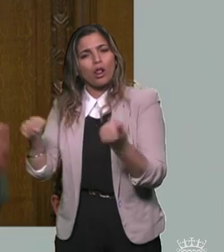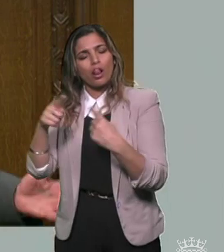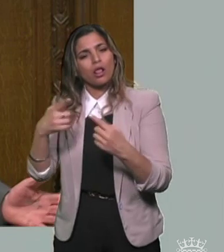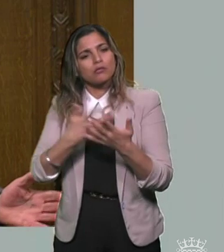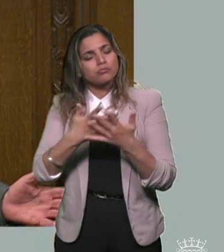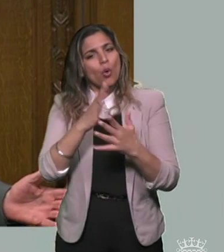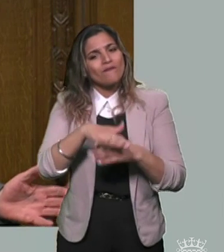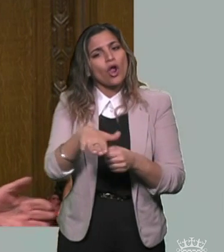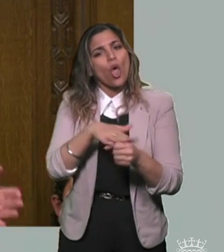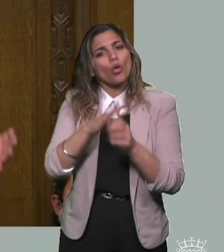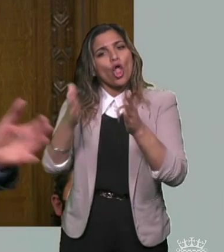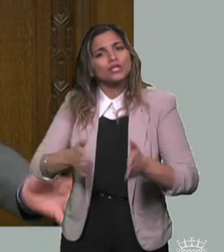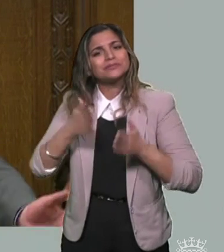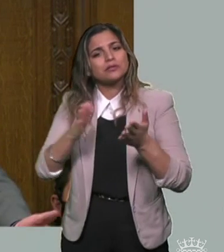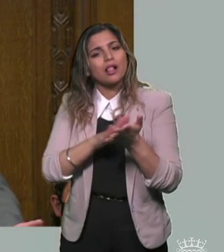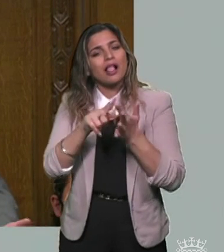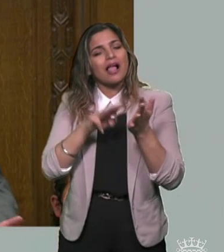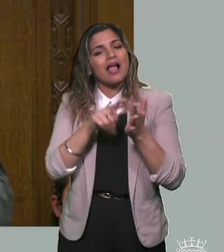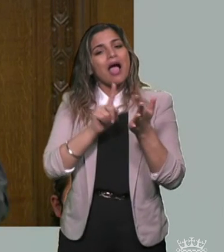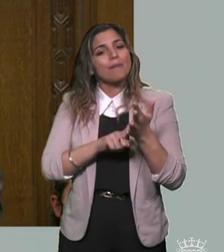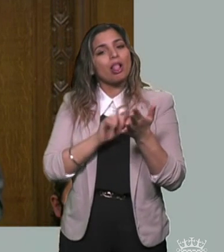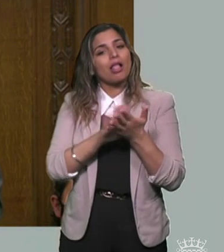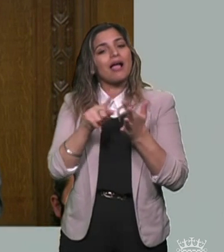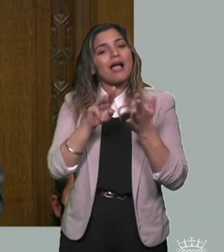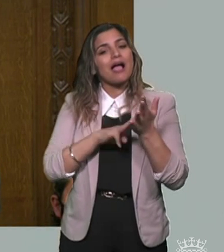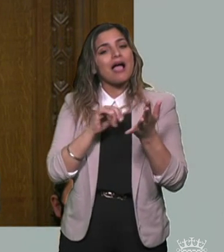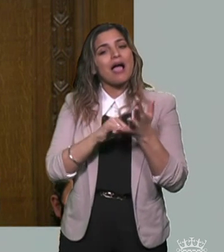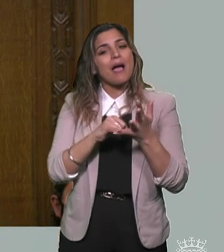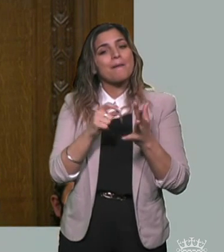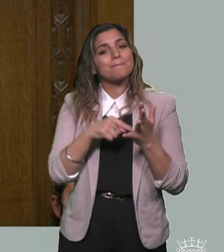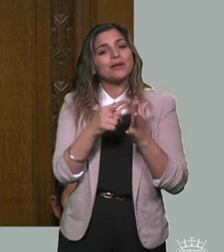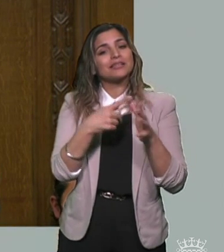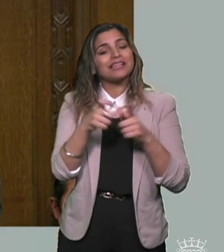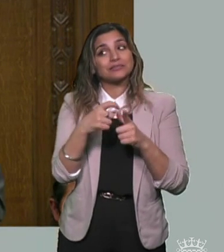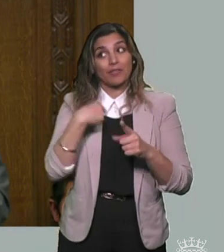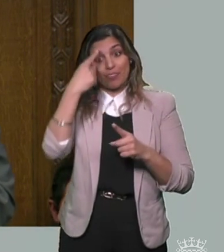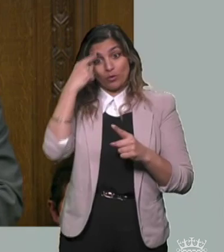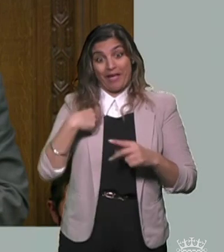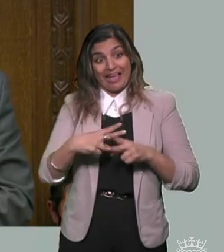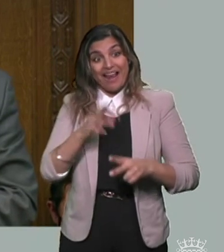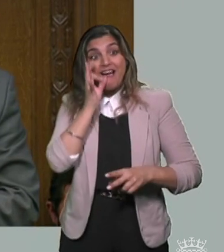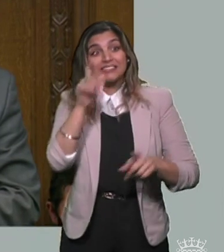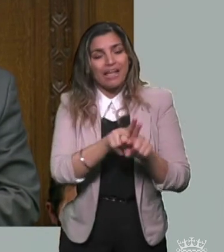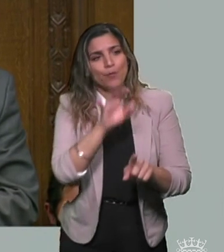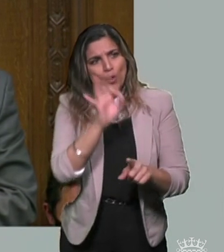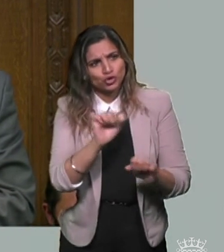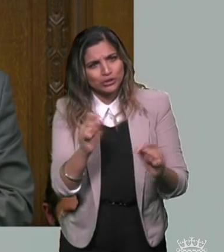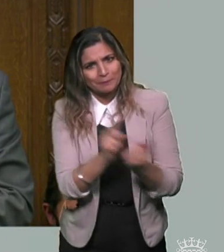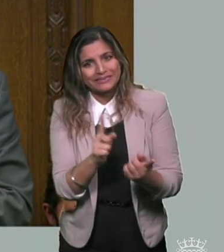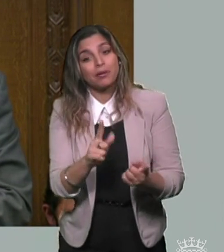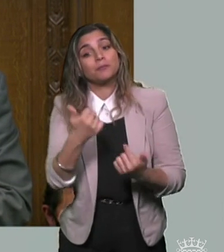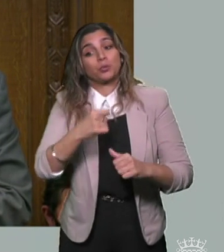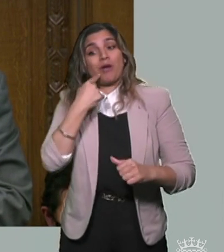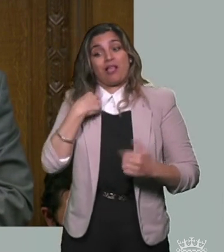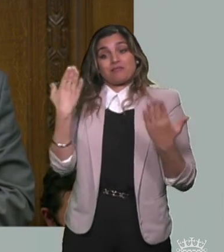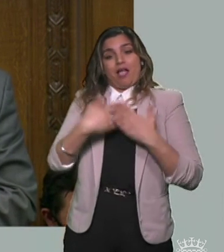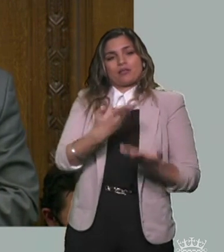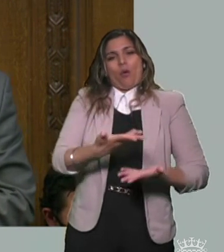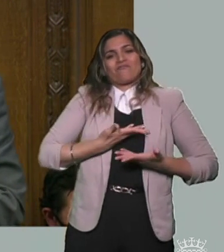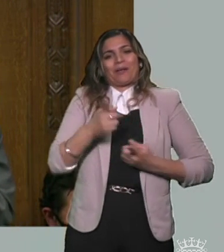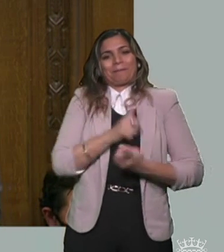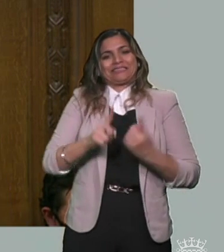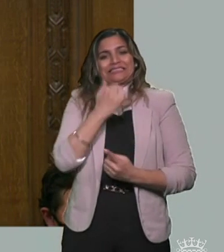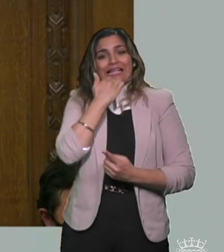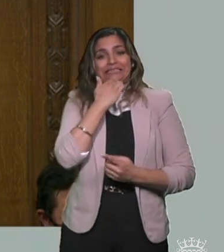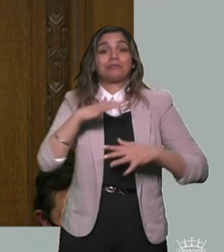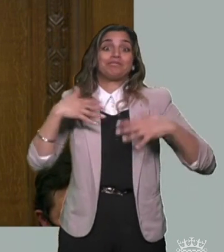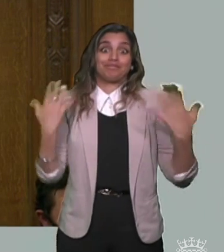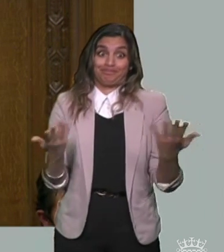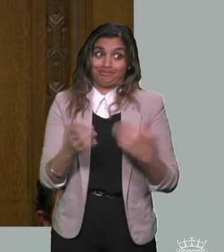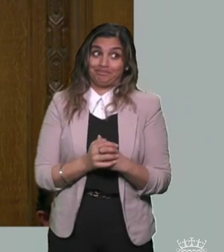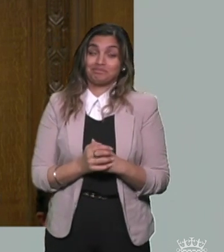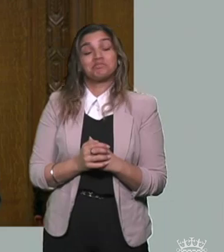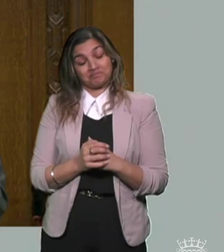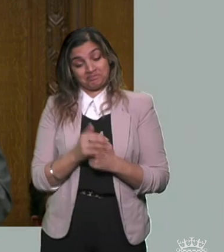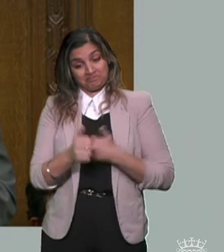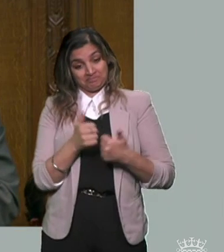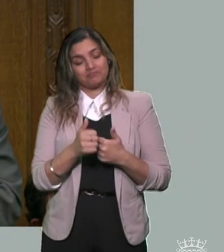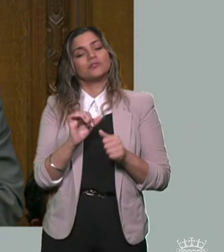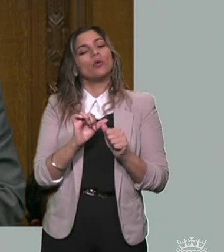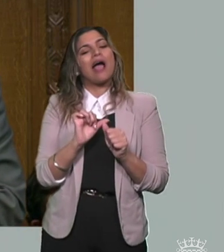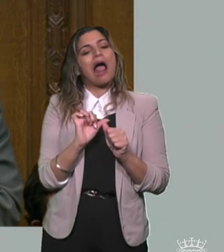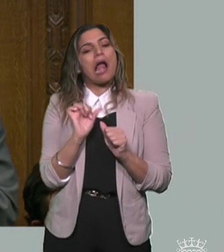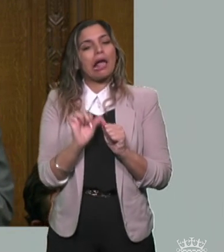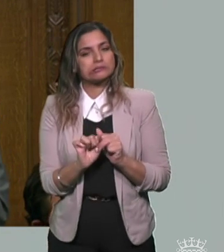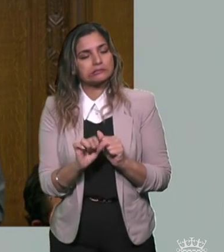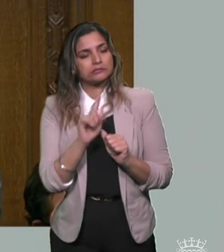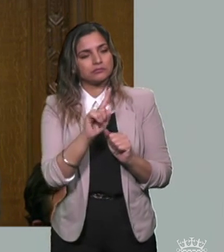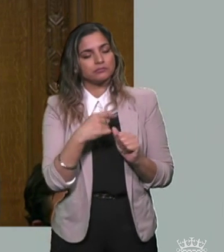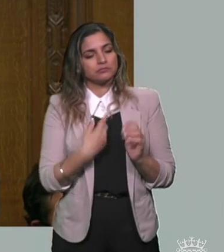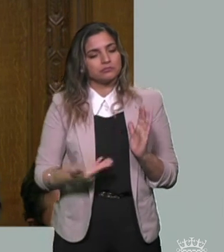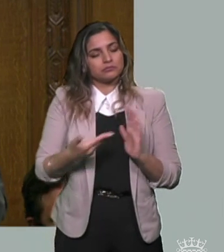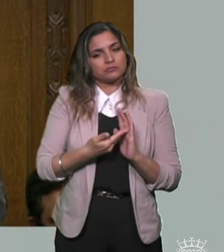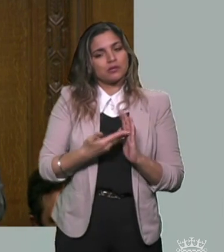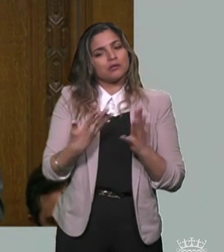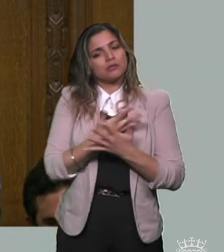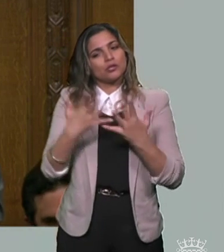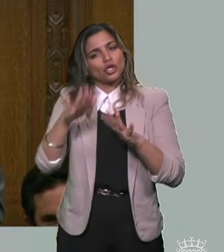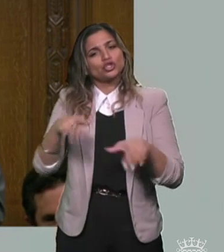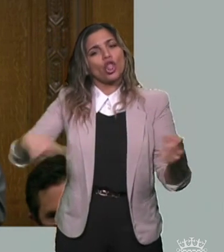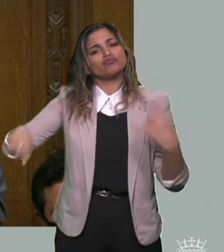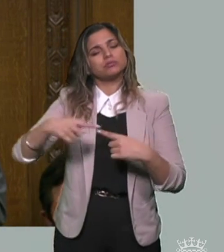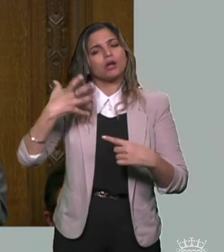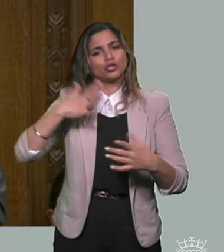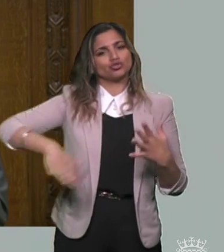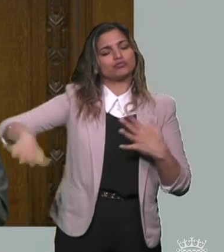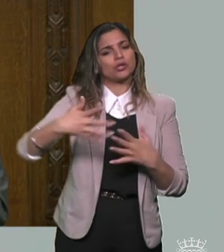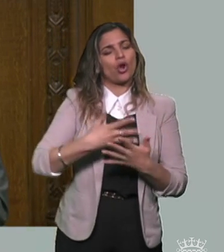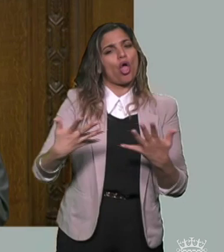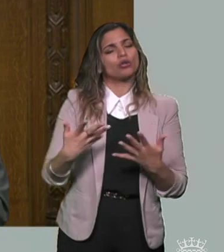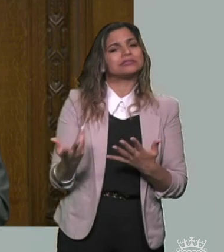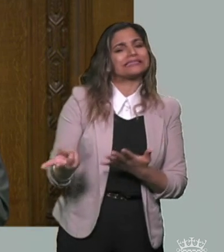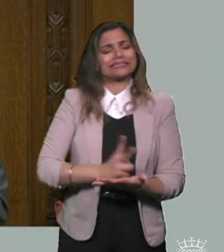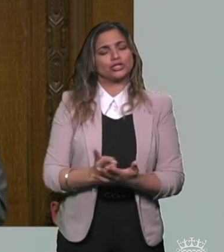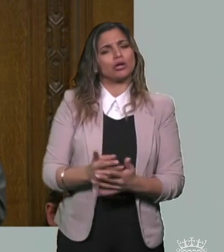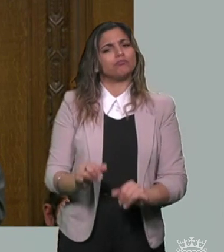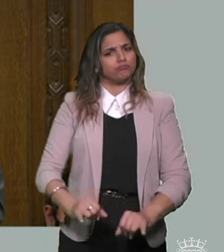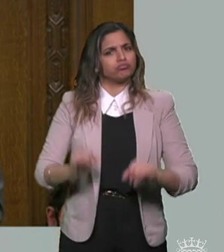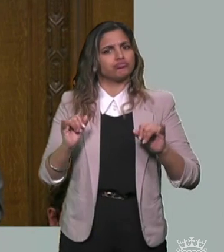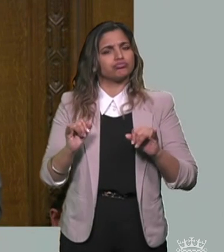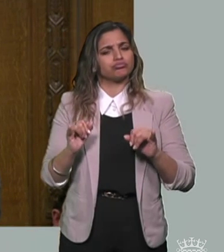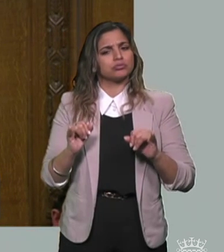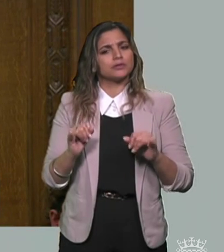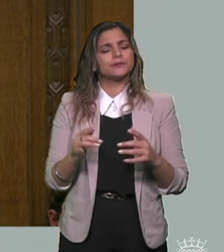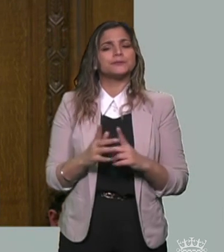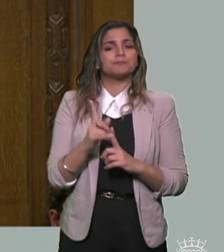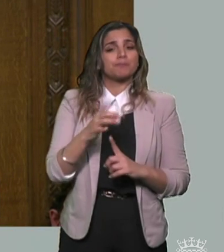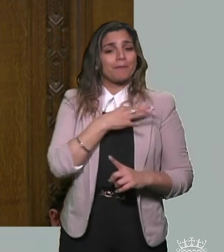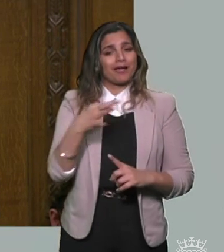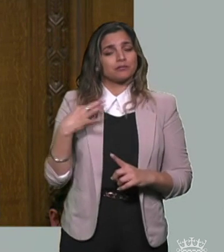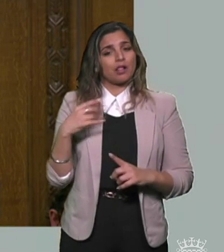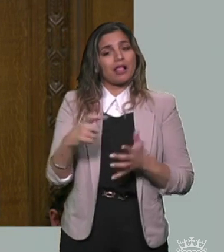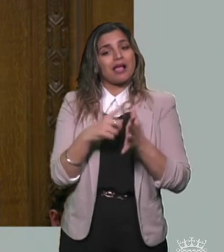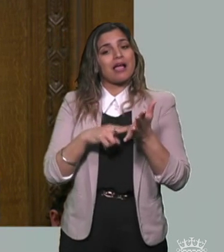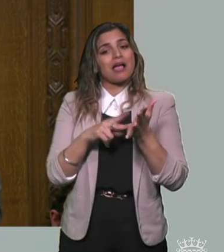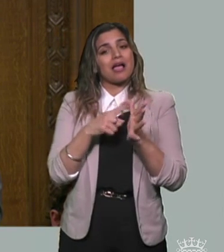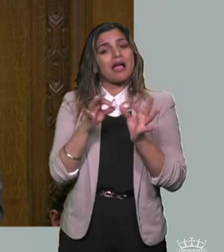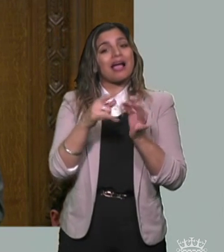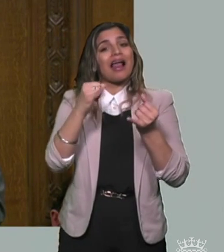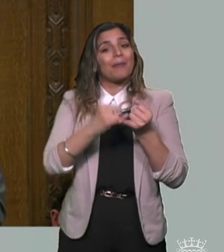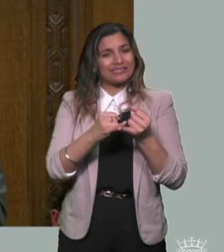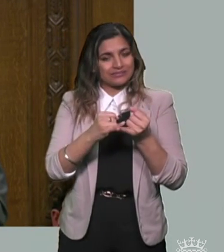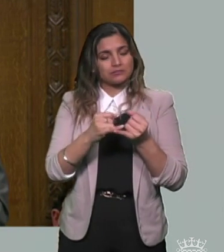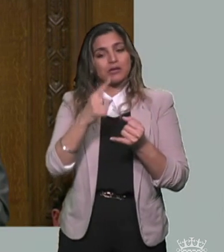When I secured this question today, I thought that I would have to ask the same question, but last night I was offered the meeting— So on another note, Prime Minister: many children in this country are suffering from a special form of seizure, and medical cannabis prescribed by a consultant helps them to live.